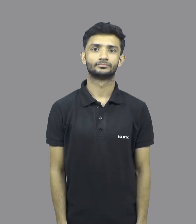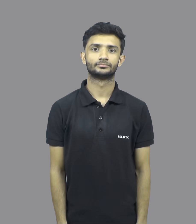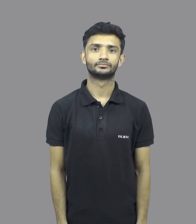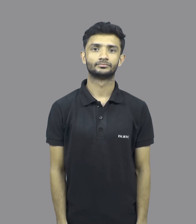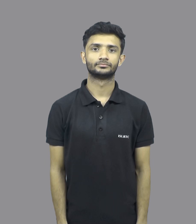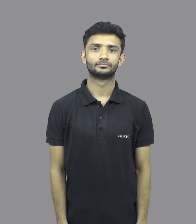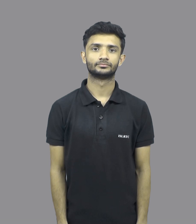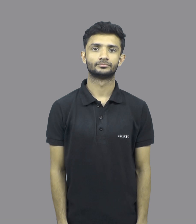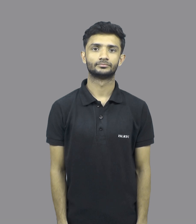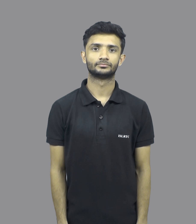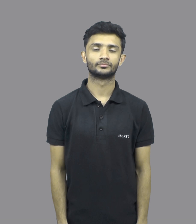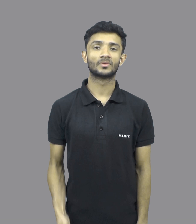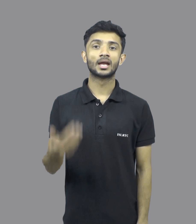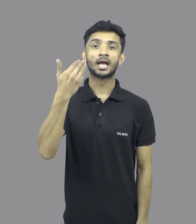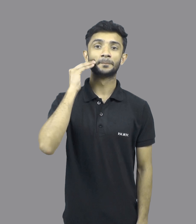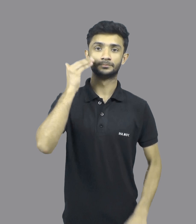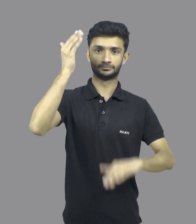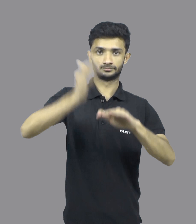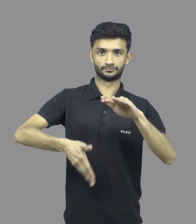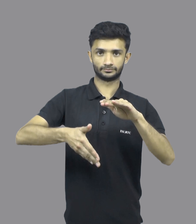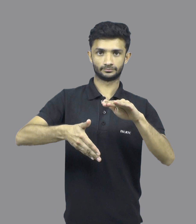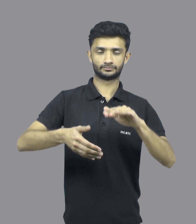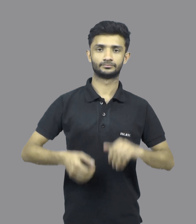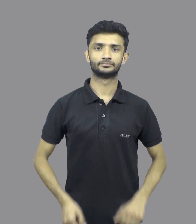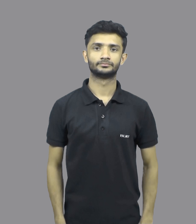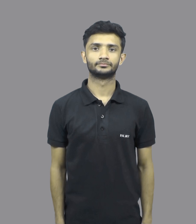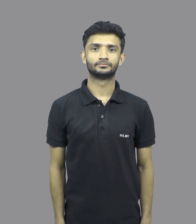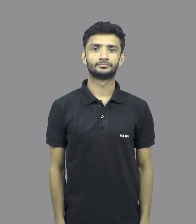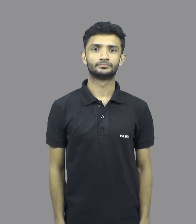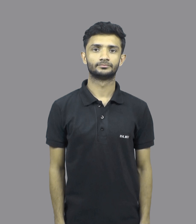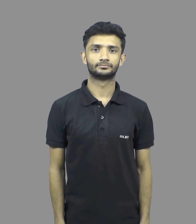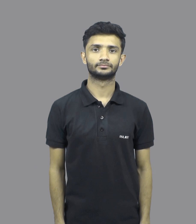Expiry